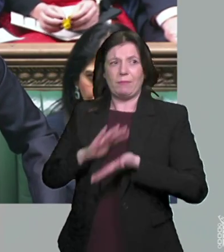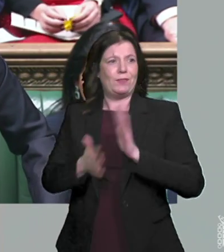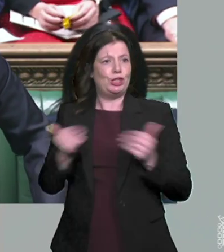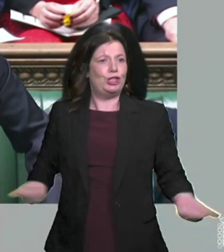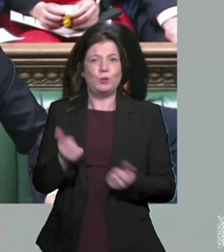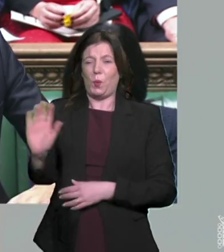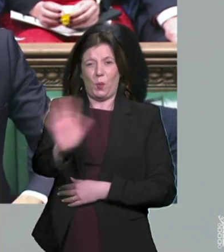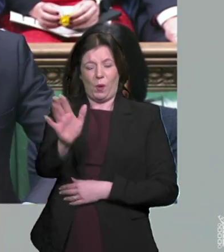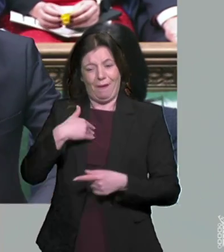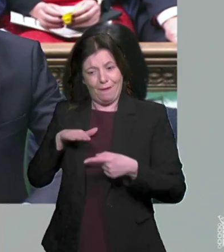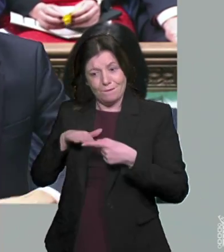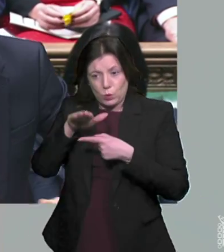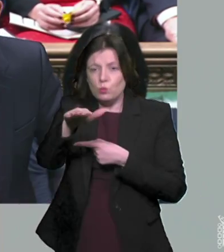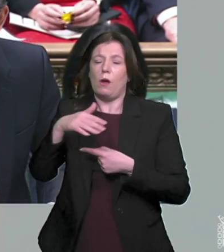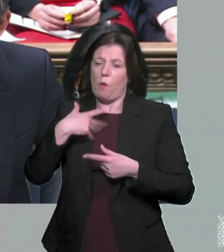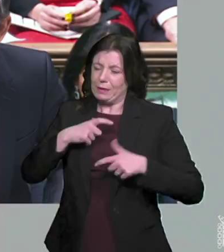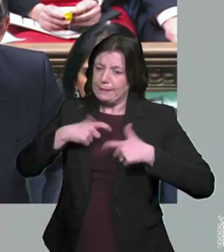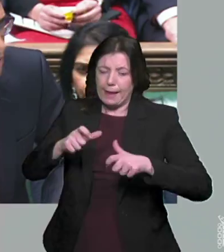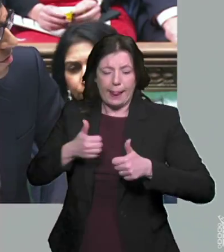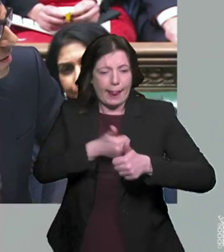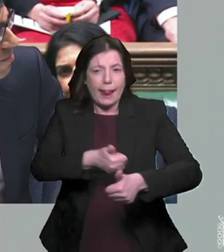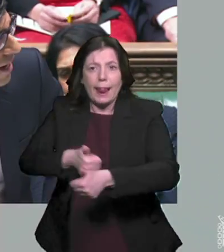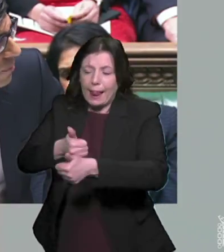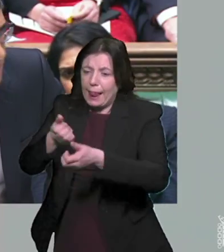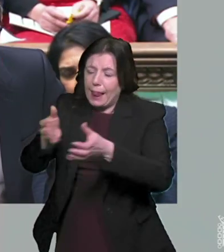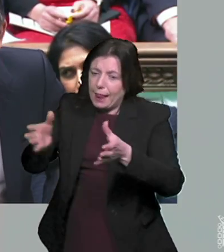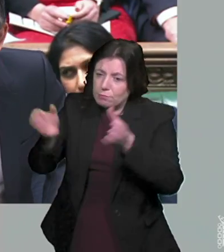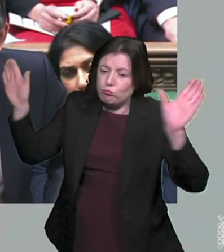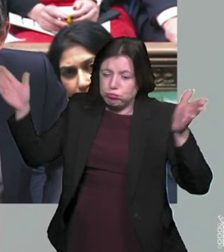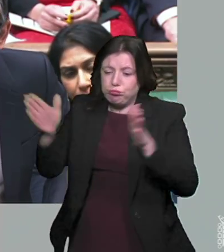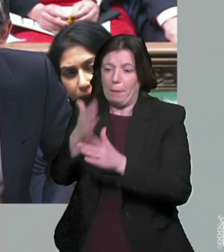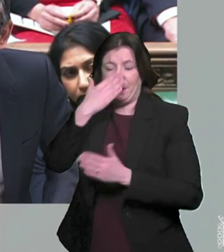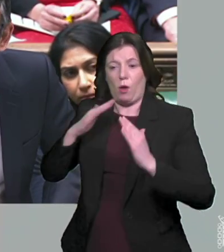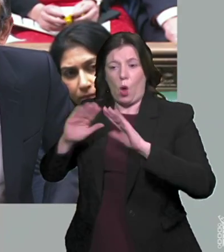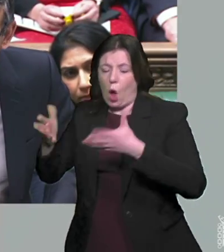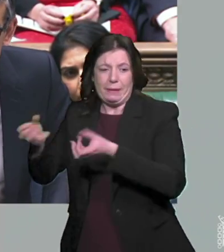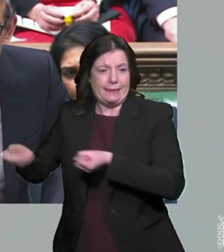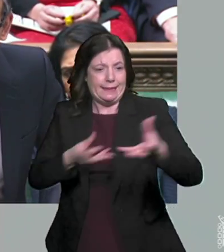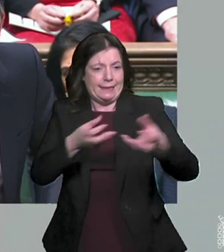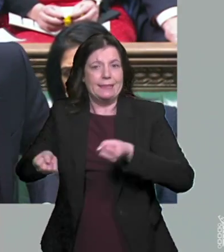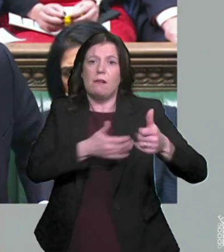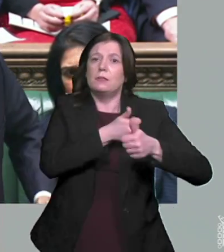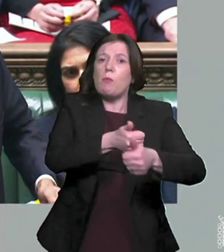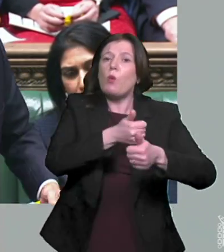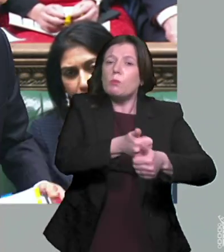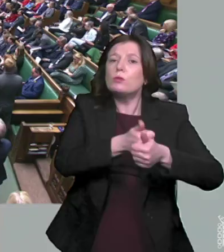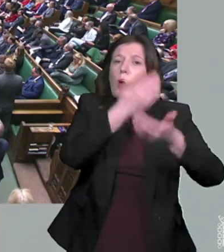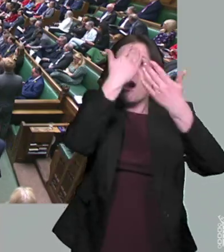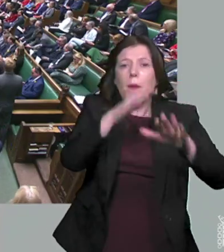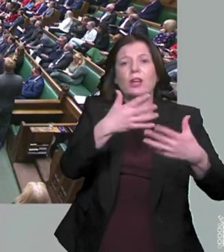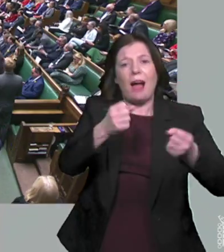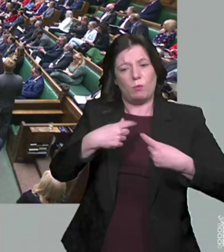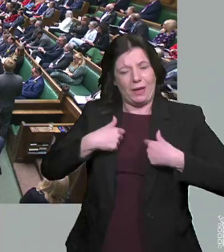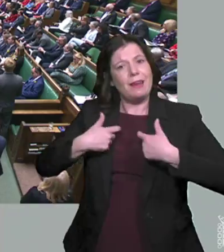We do not want anyone to have to sleep rough. Because of the innovations that we have made we are taking more and more people off the streets, and we will keep delivering more.